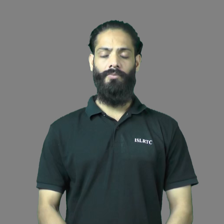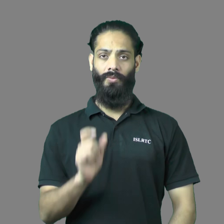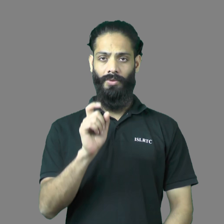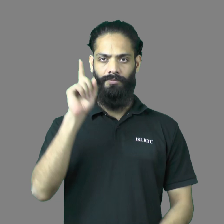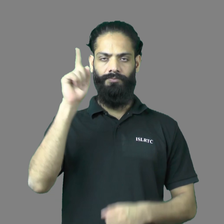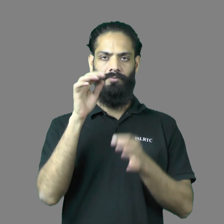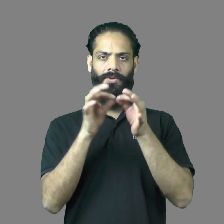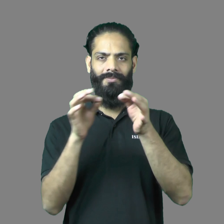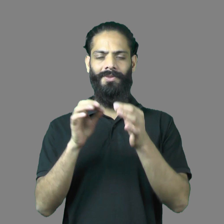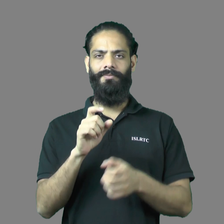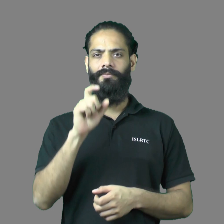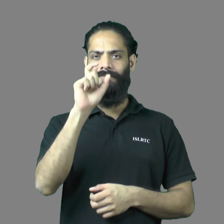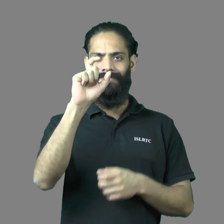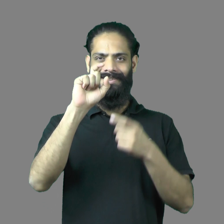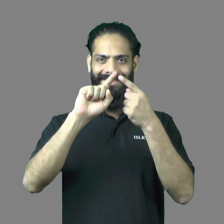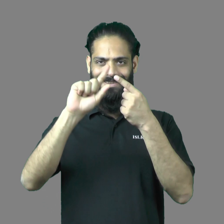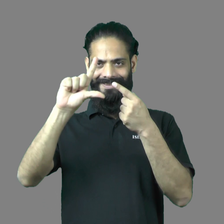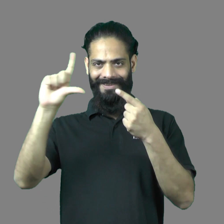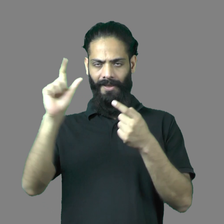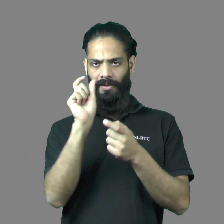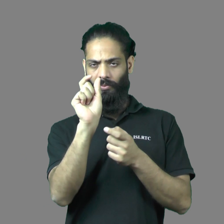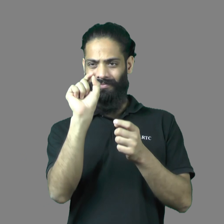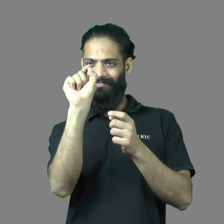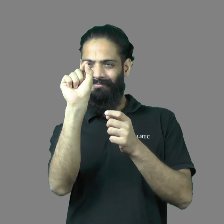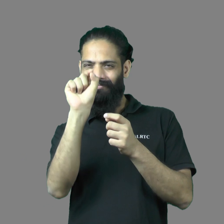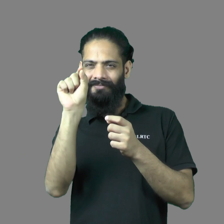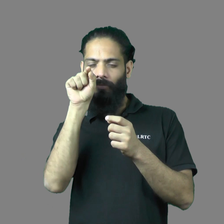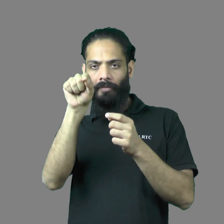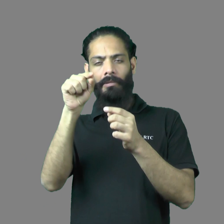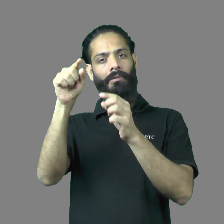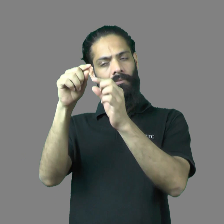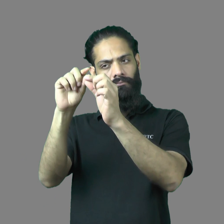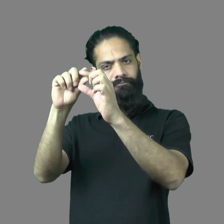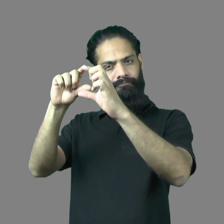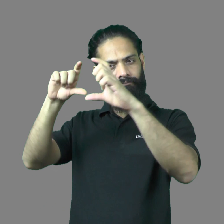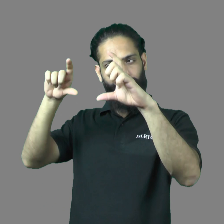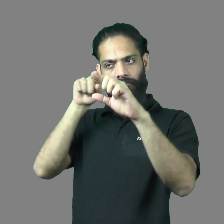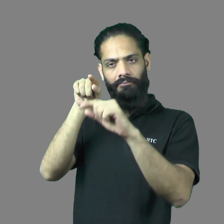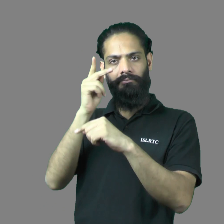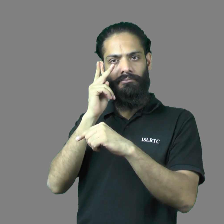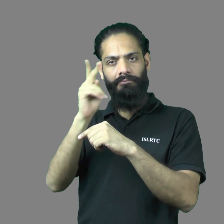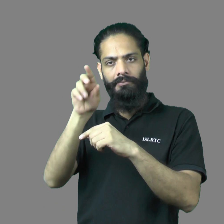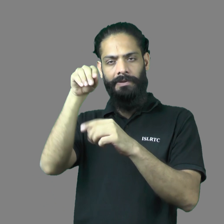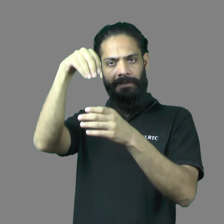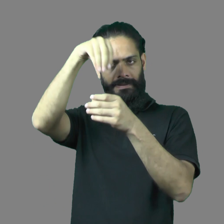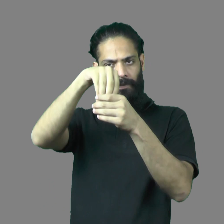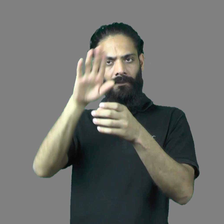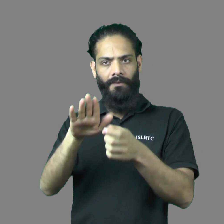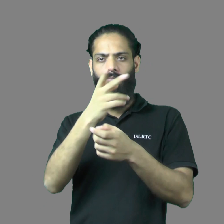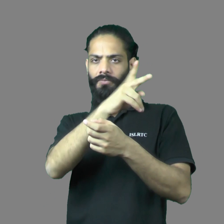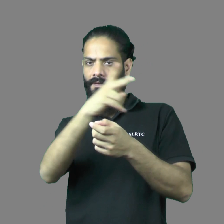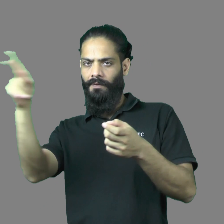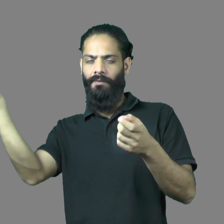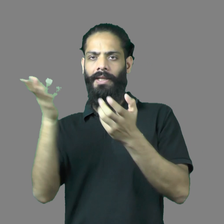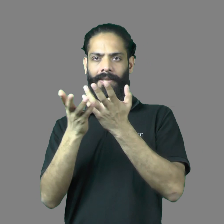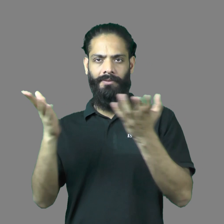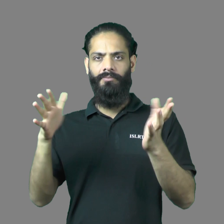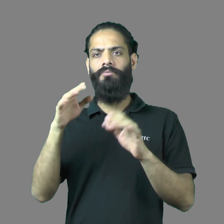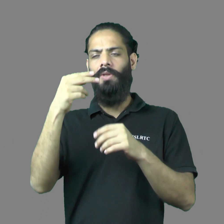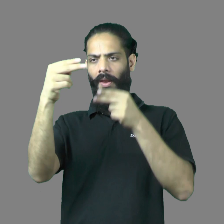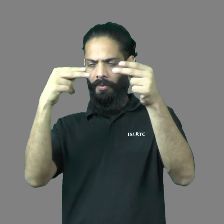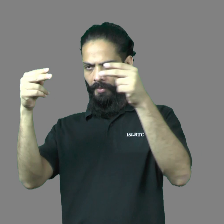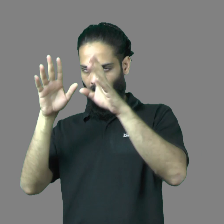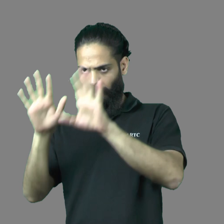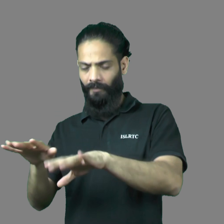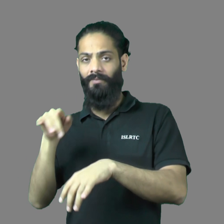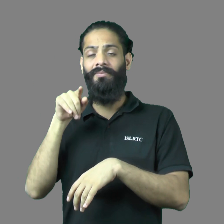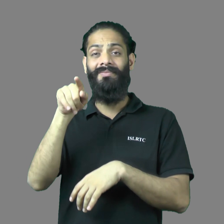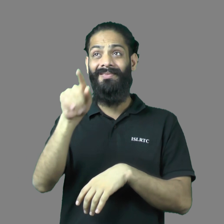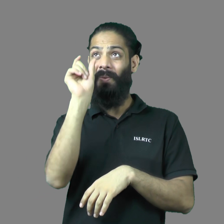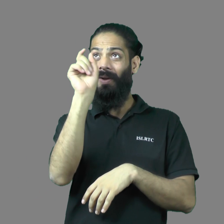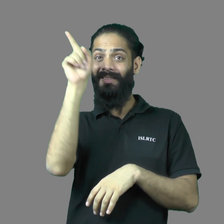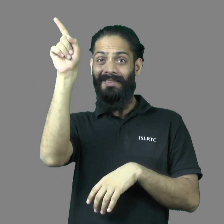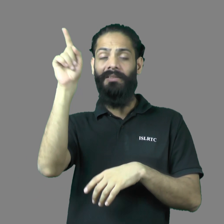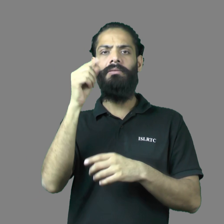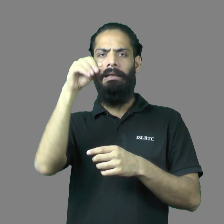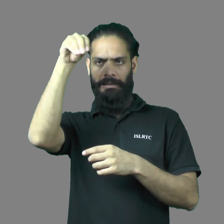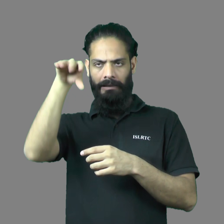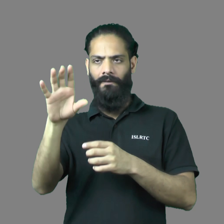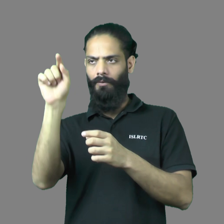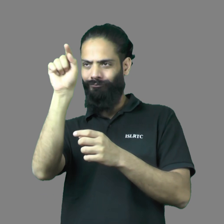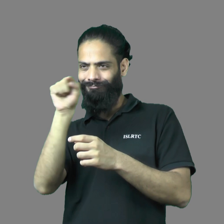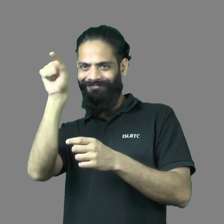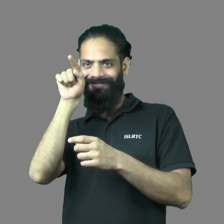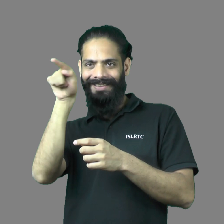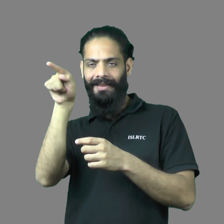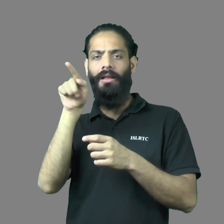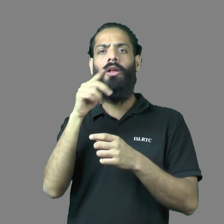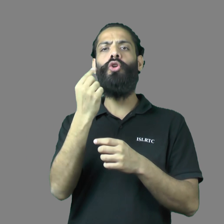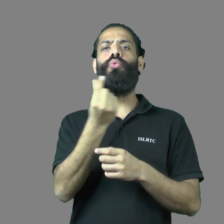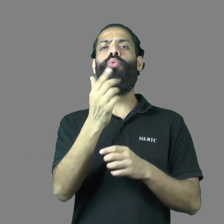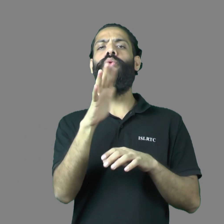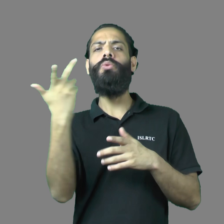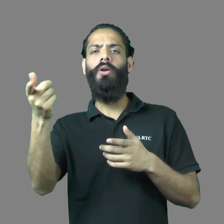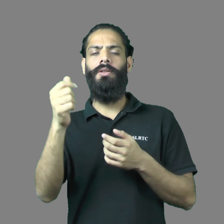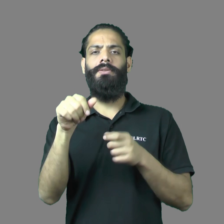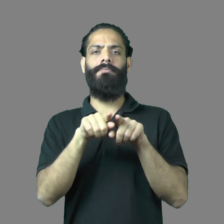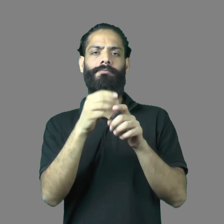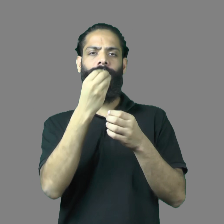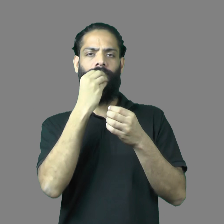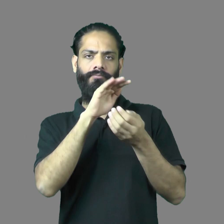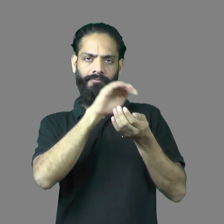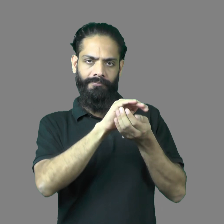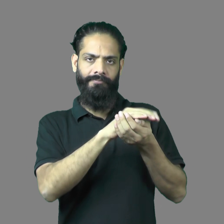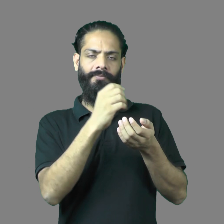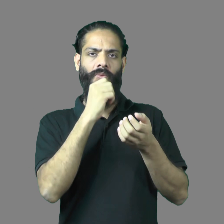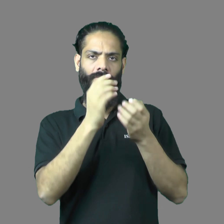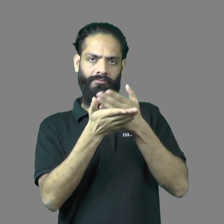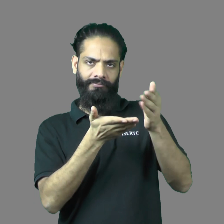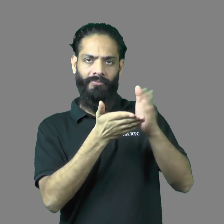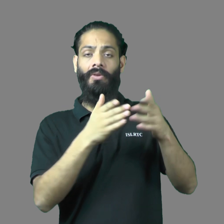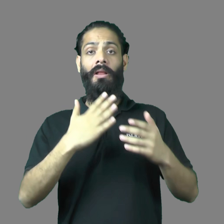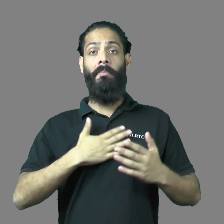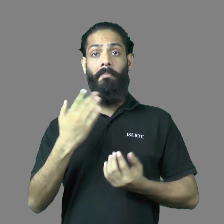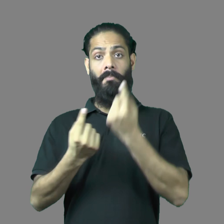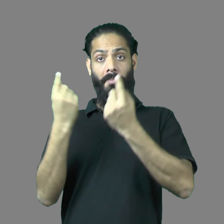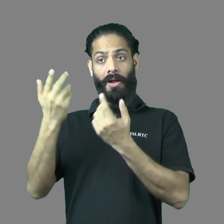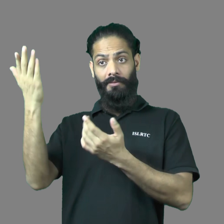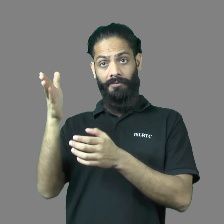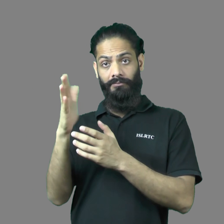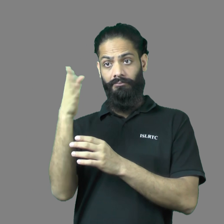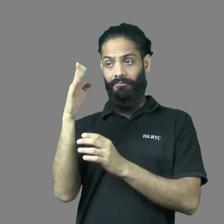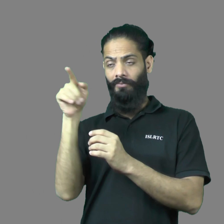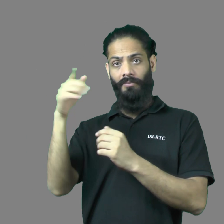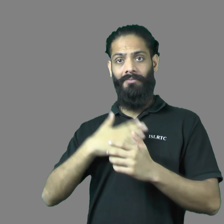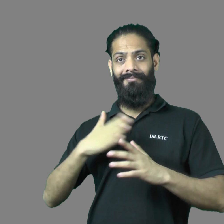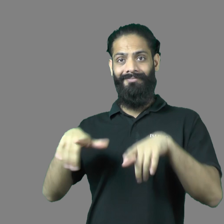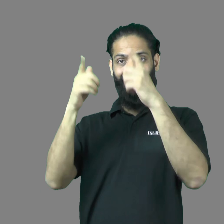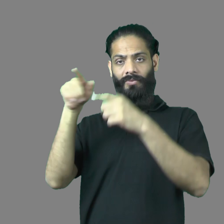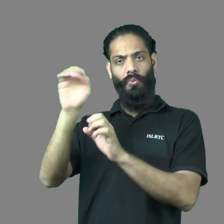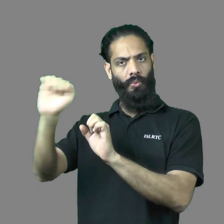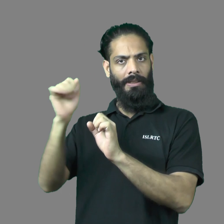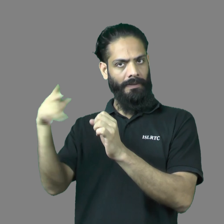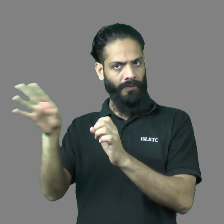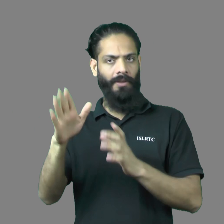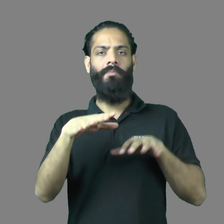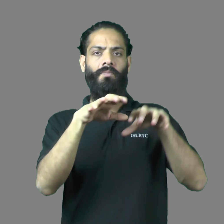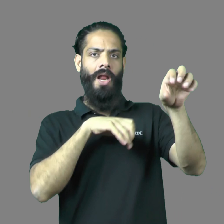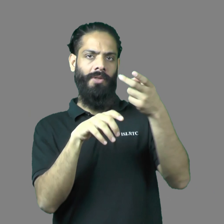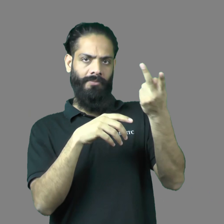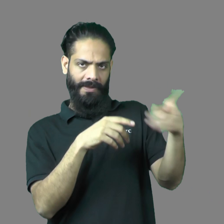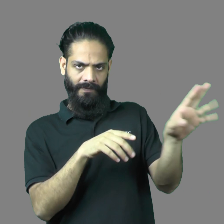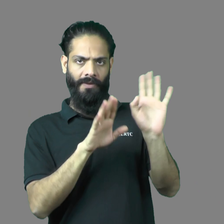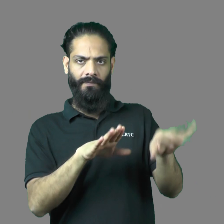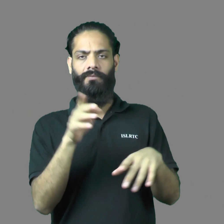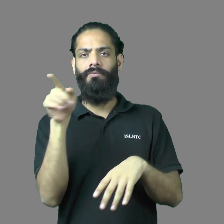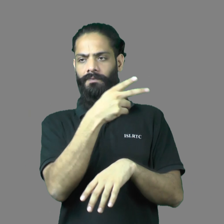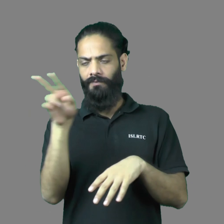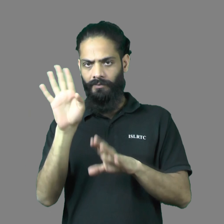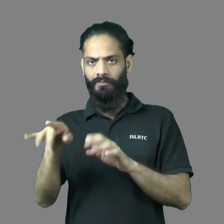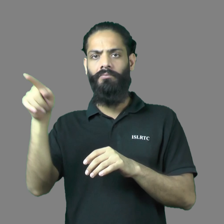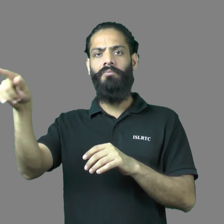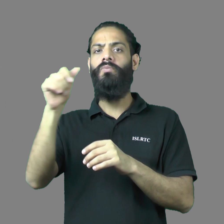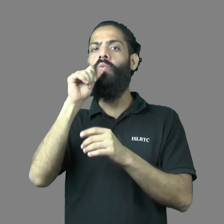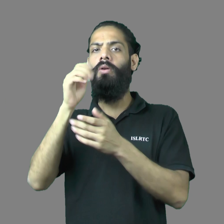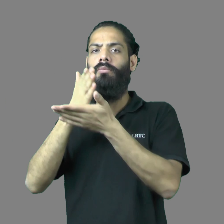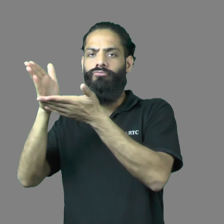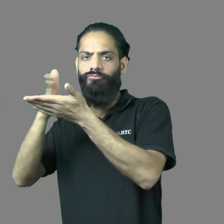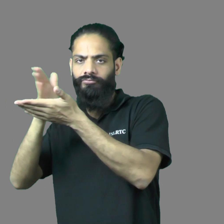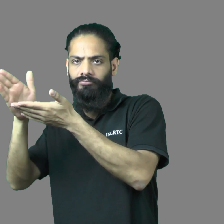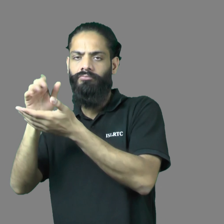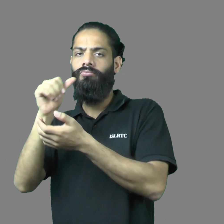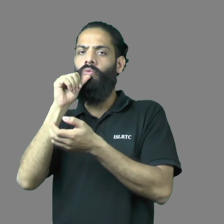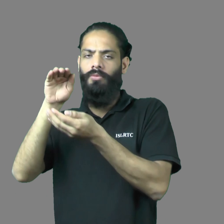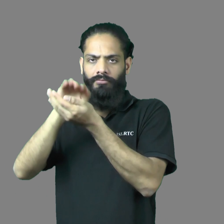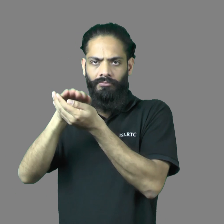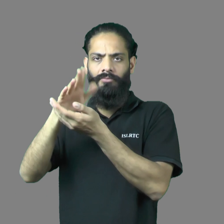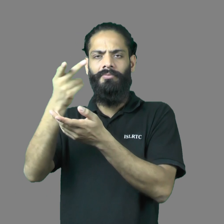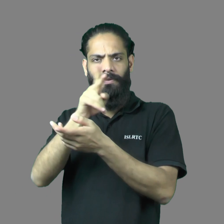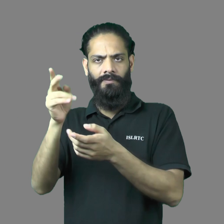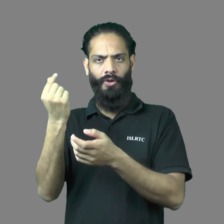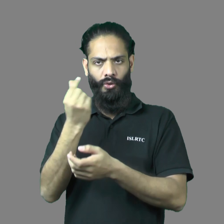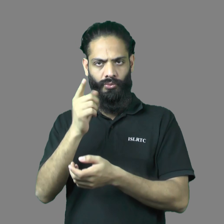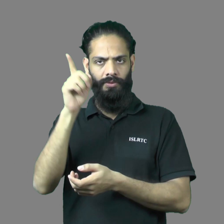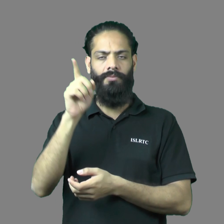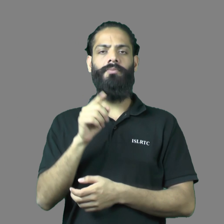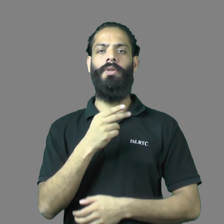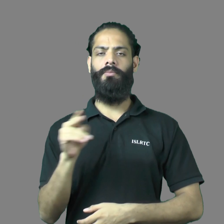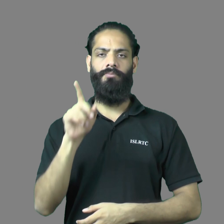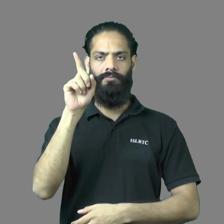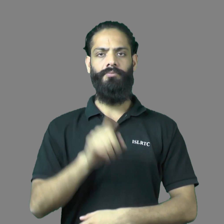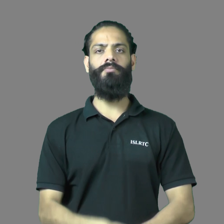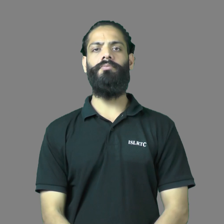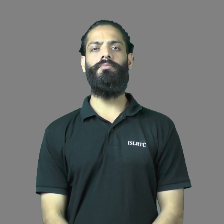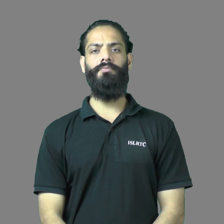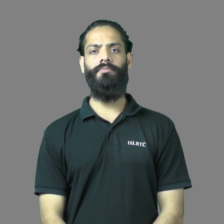Vacuole